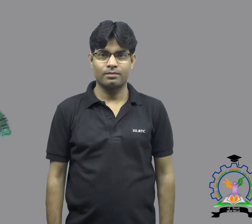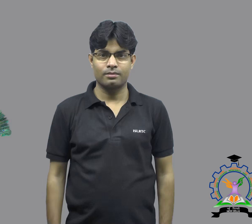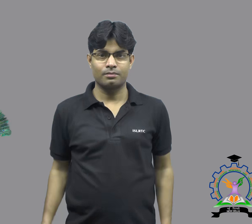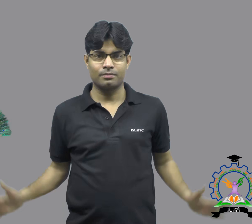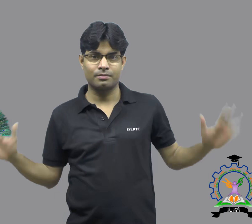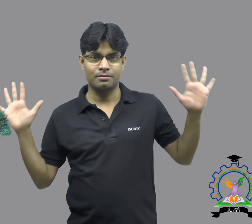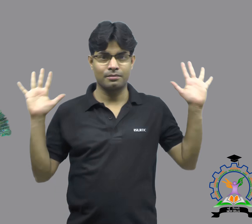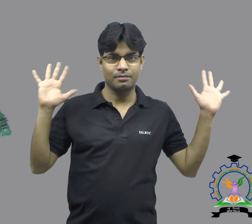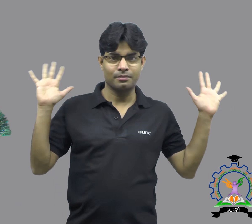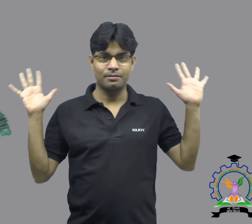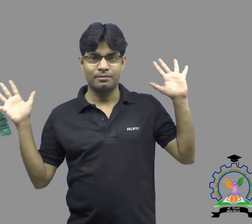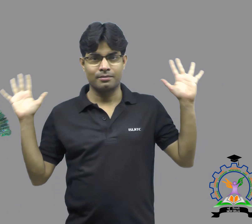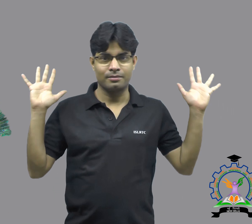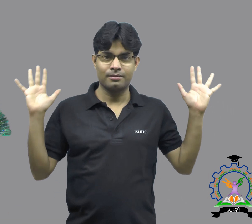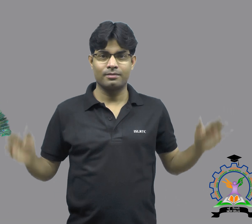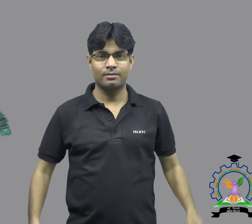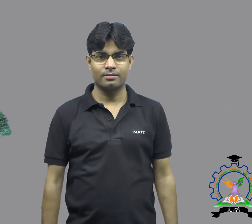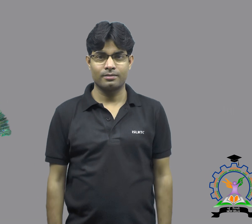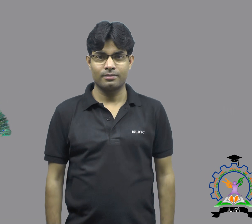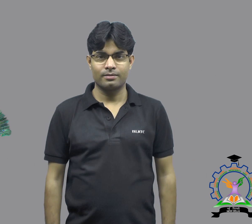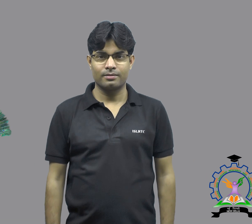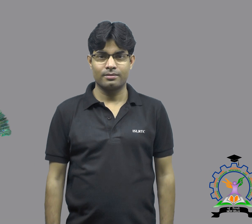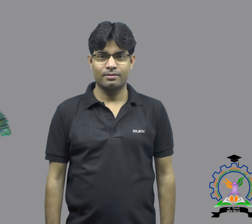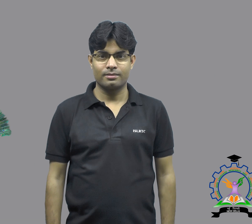Peacock